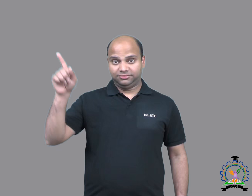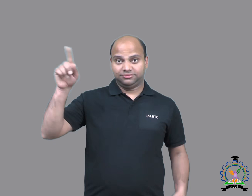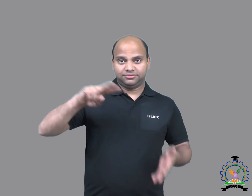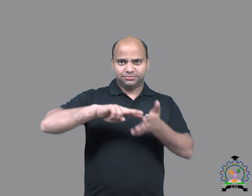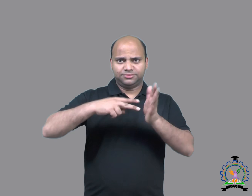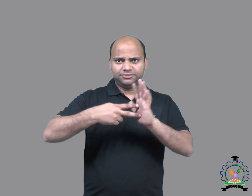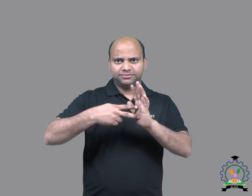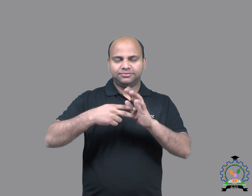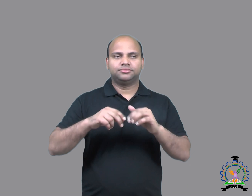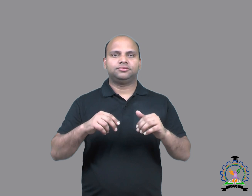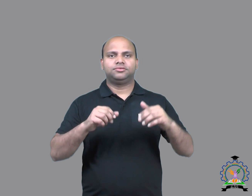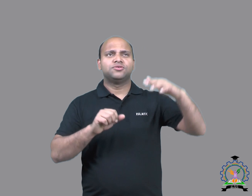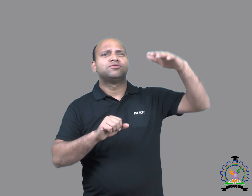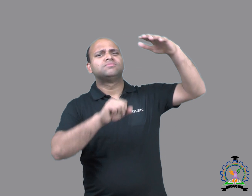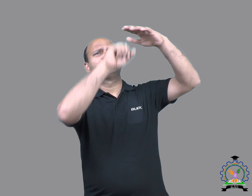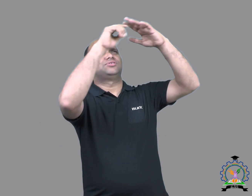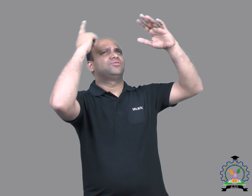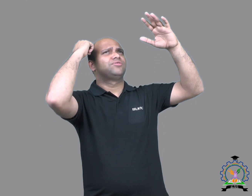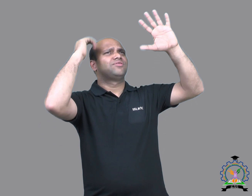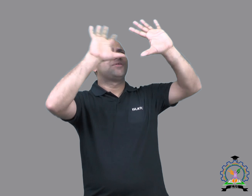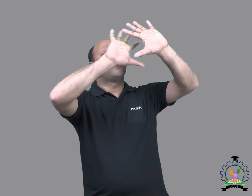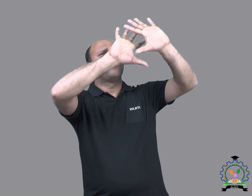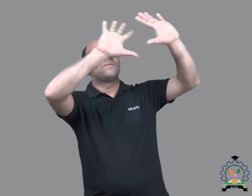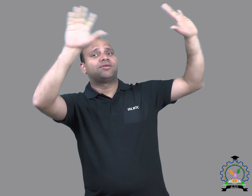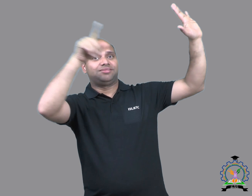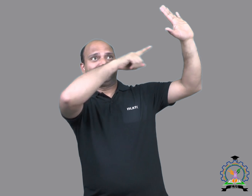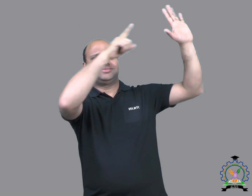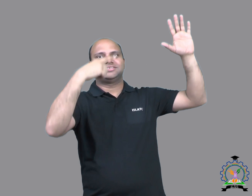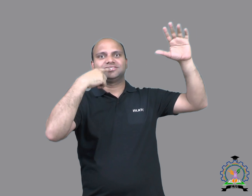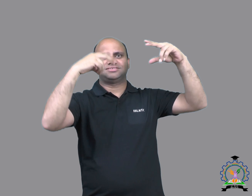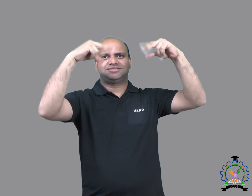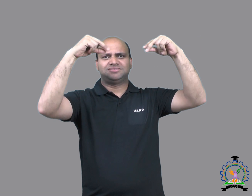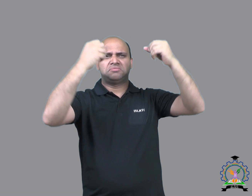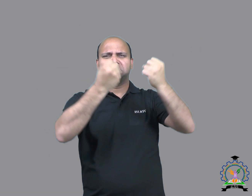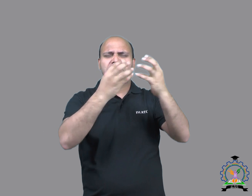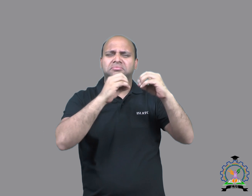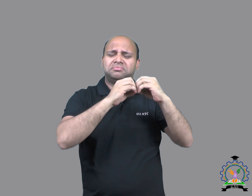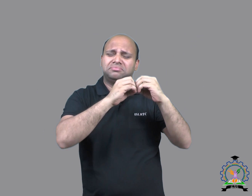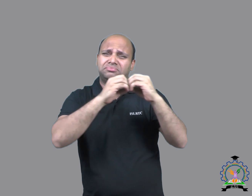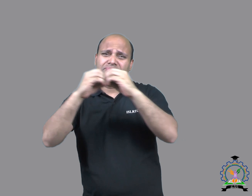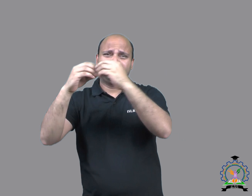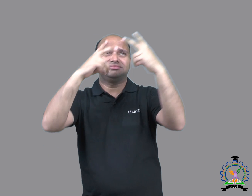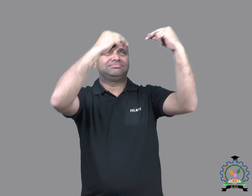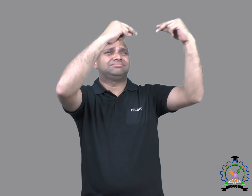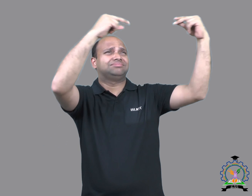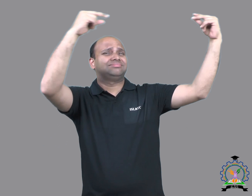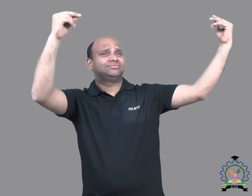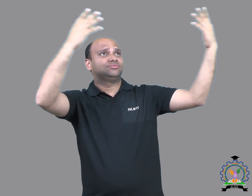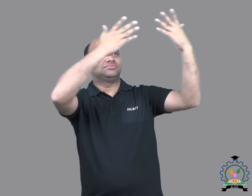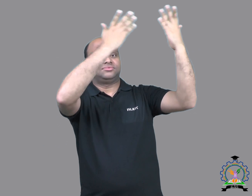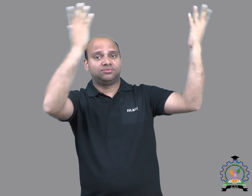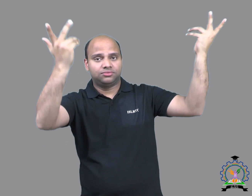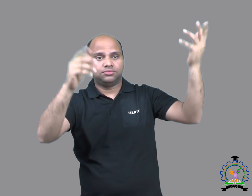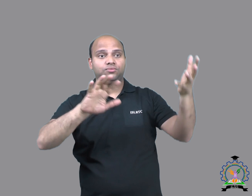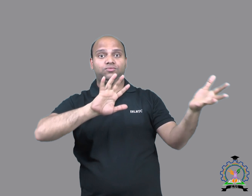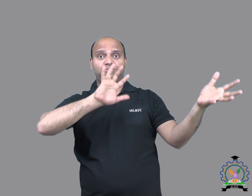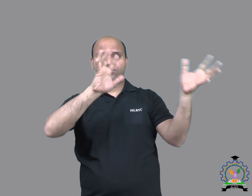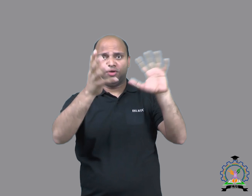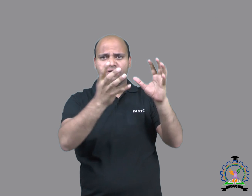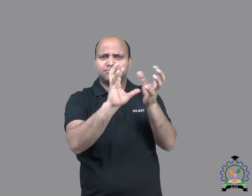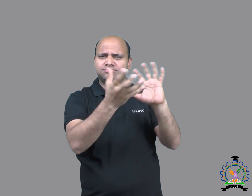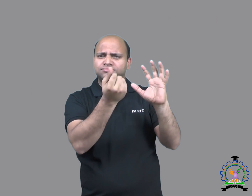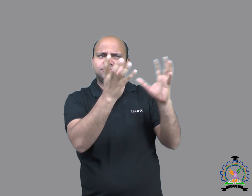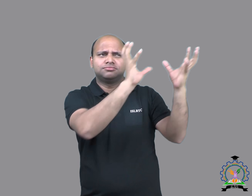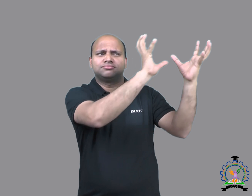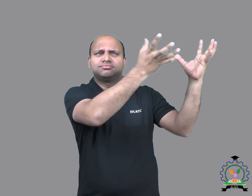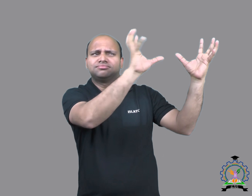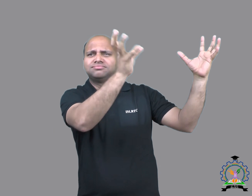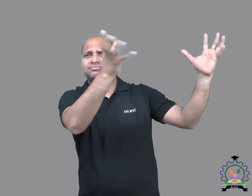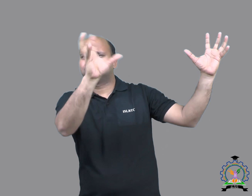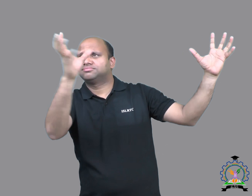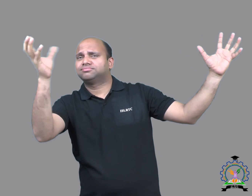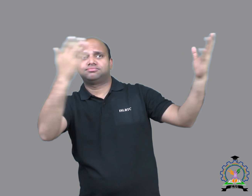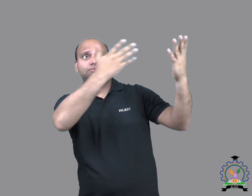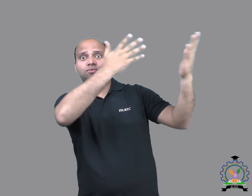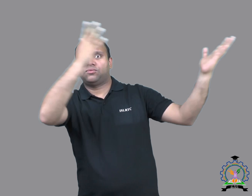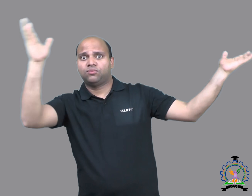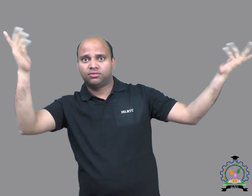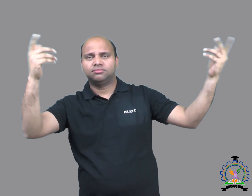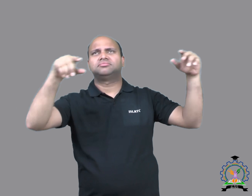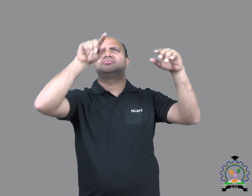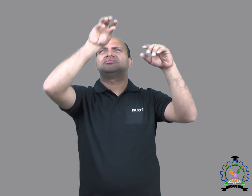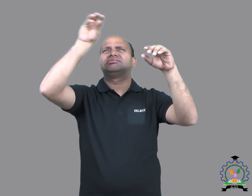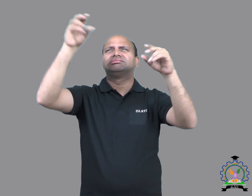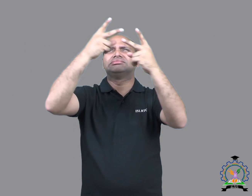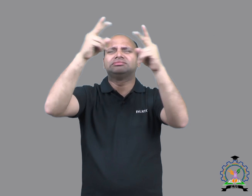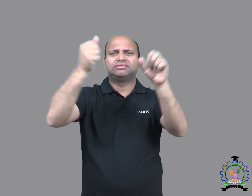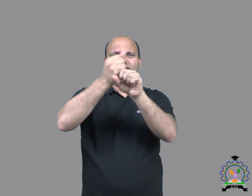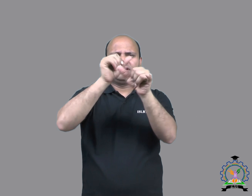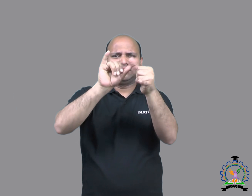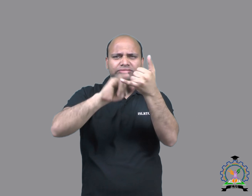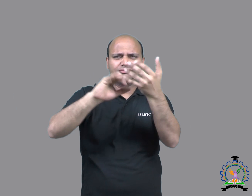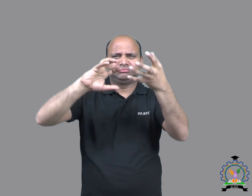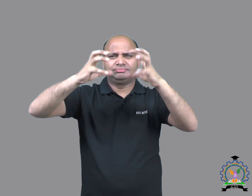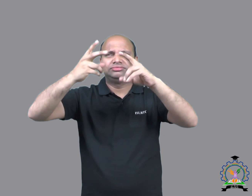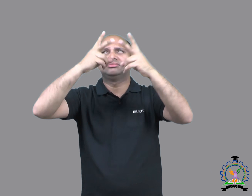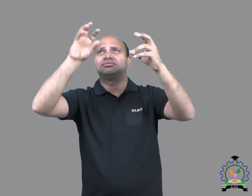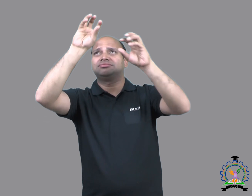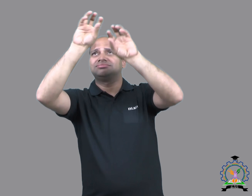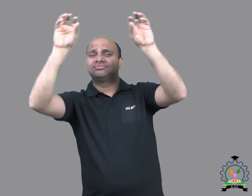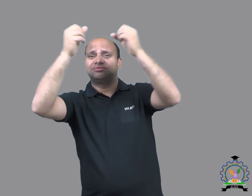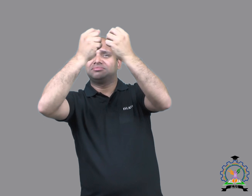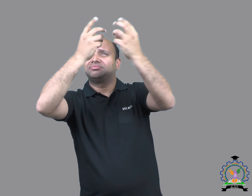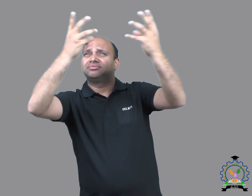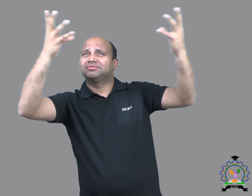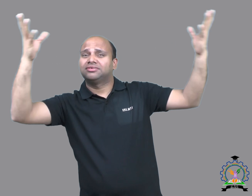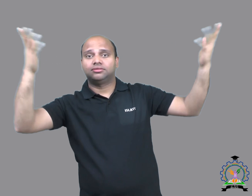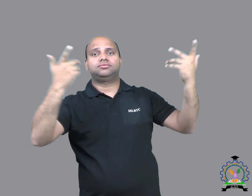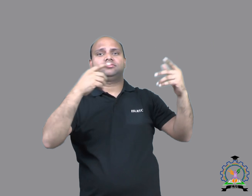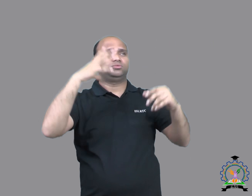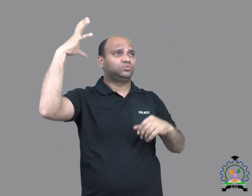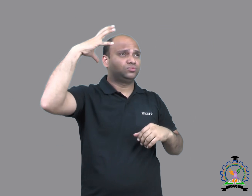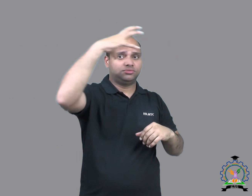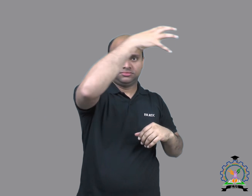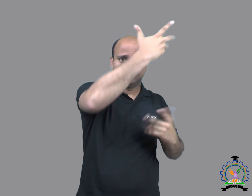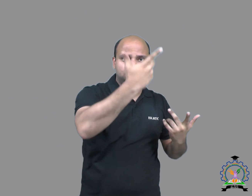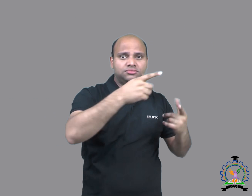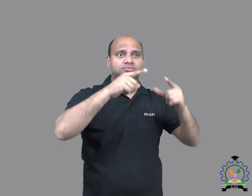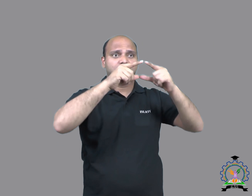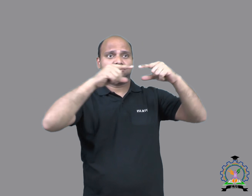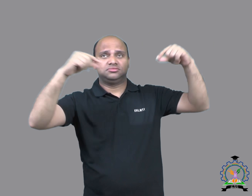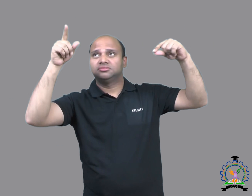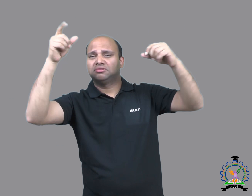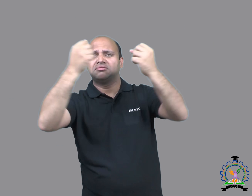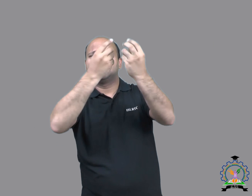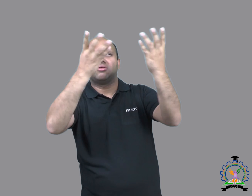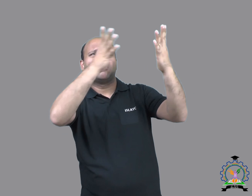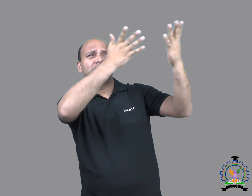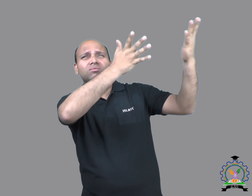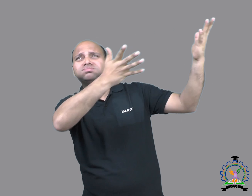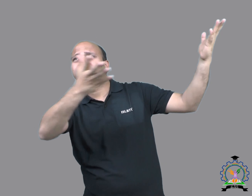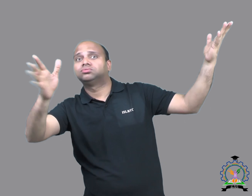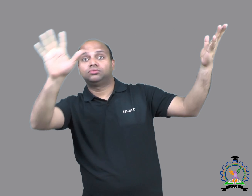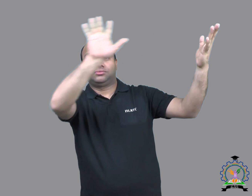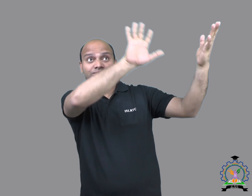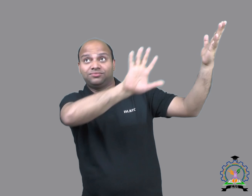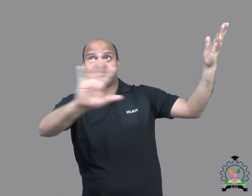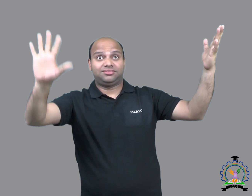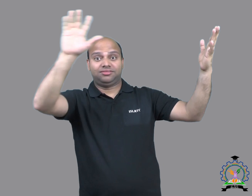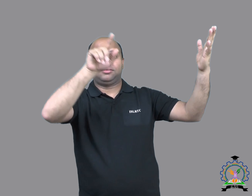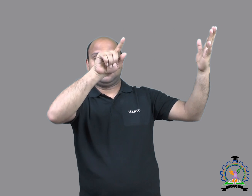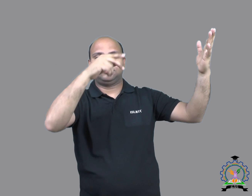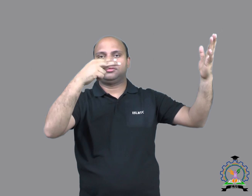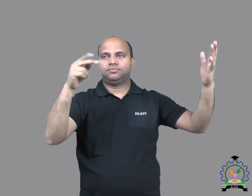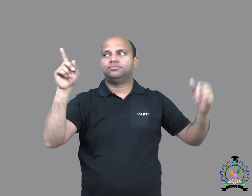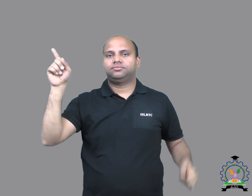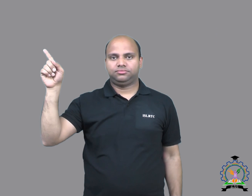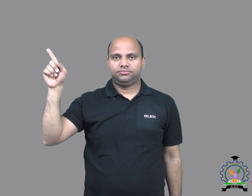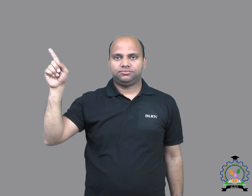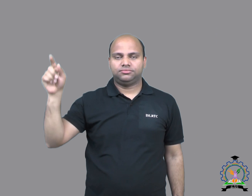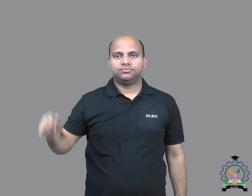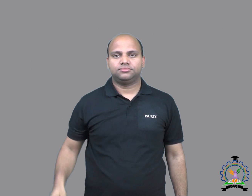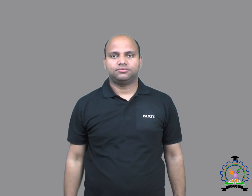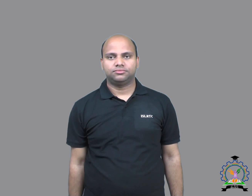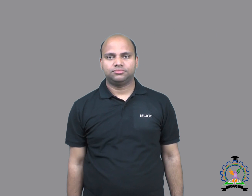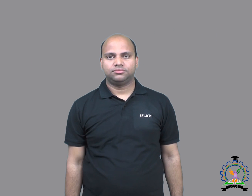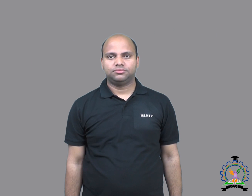Universe